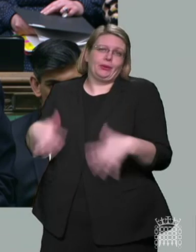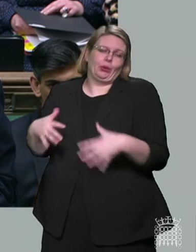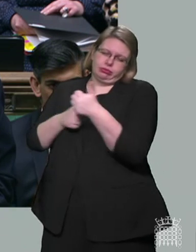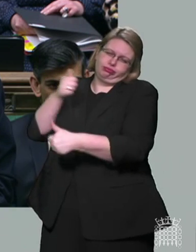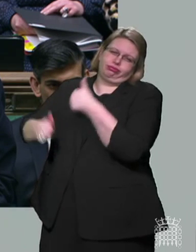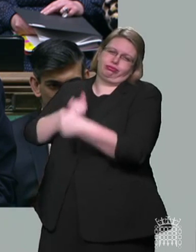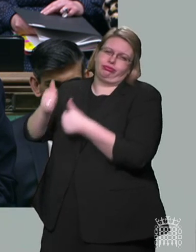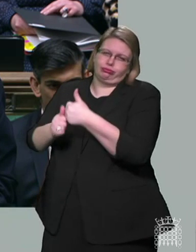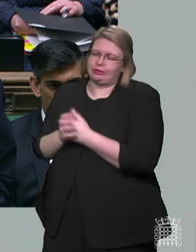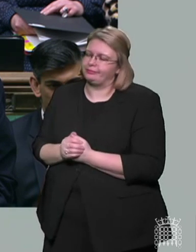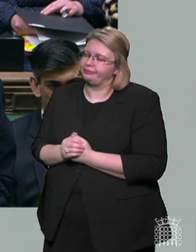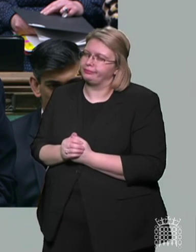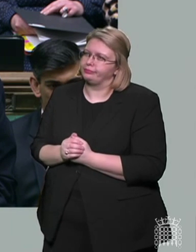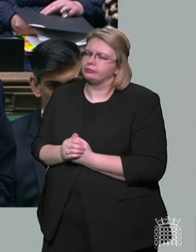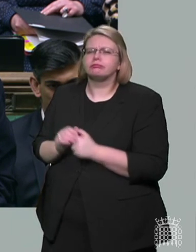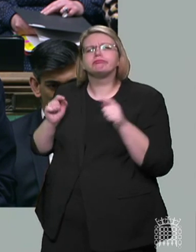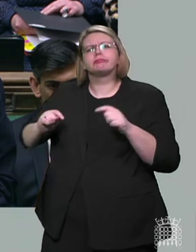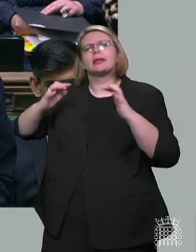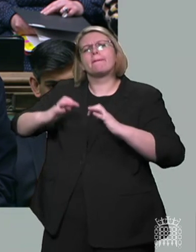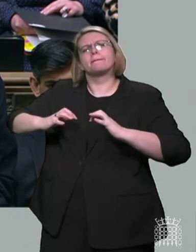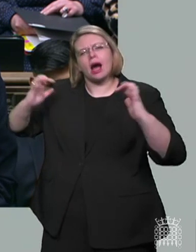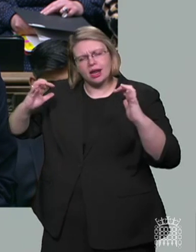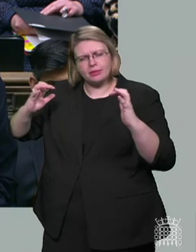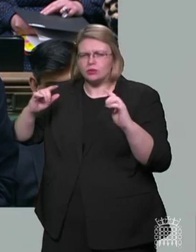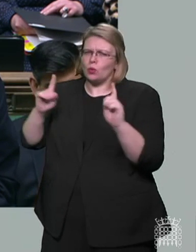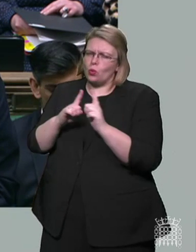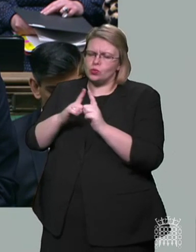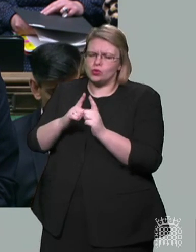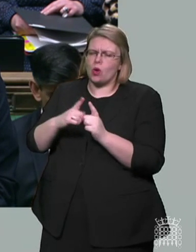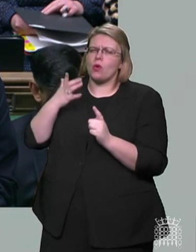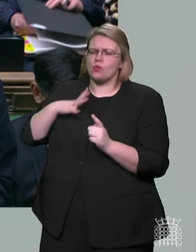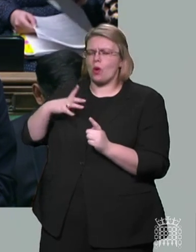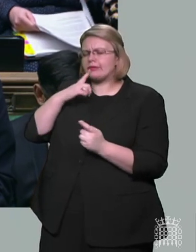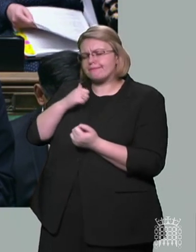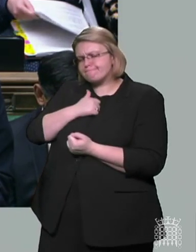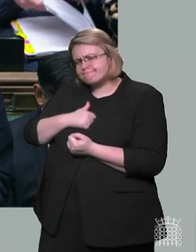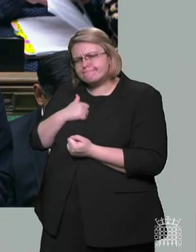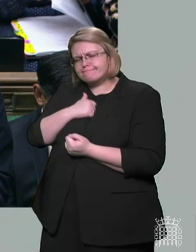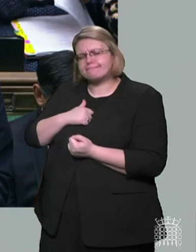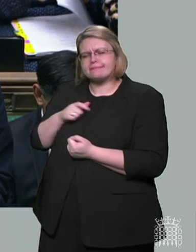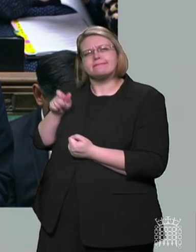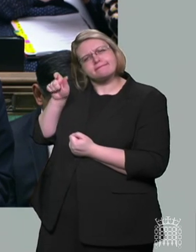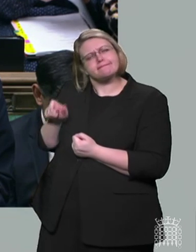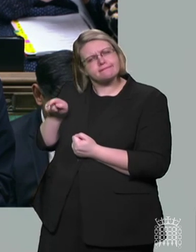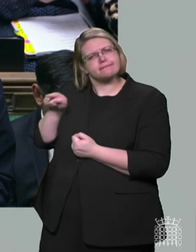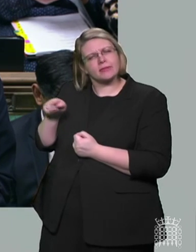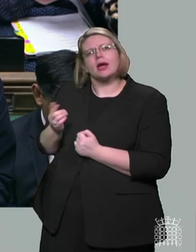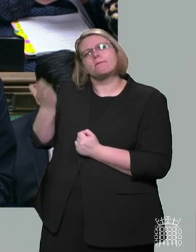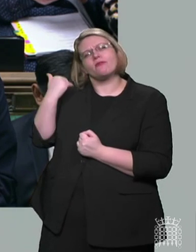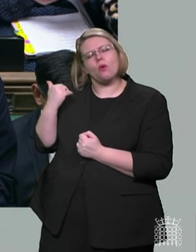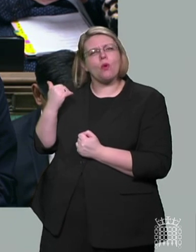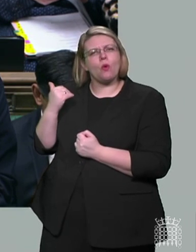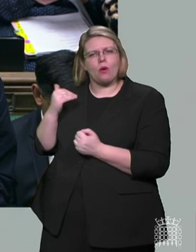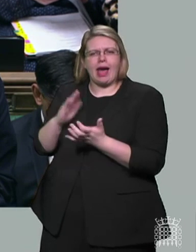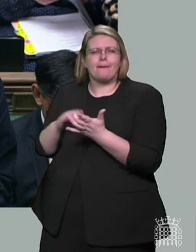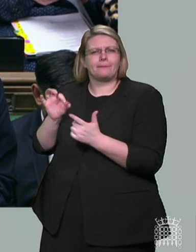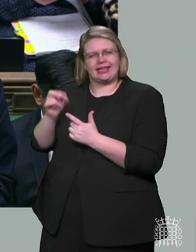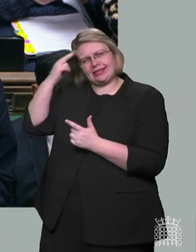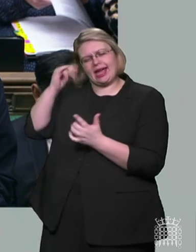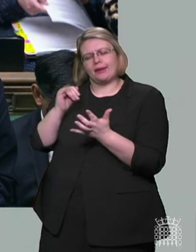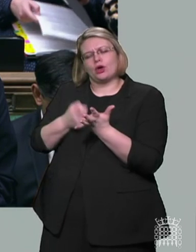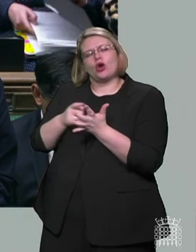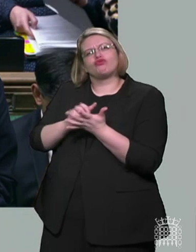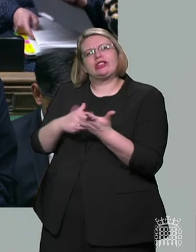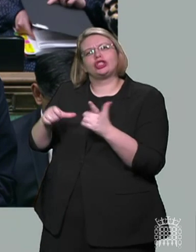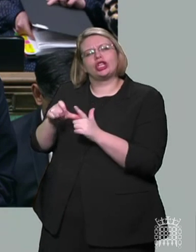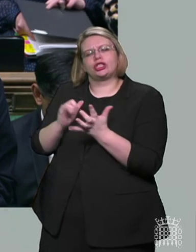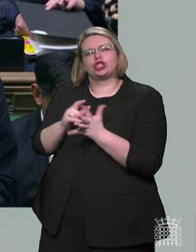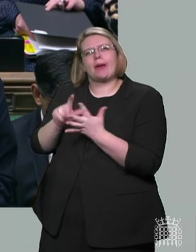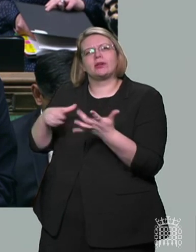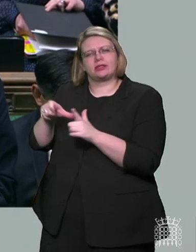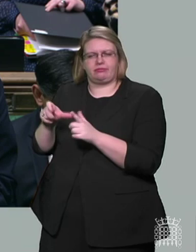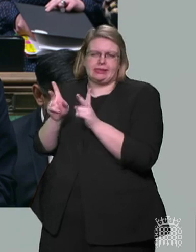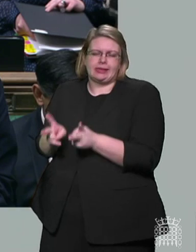I know that Members across the House will want to offer condolences to the family and friends of our former colleague Sir Richard Shepherd, who sadly died earlier this week.